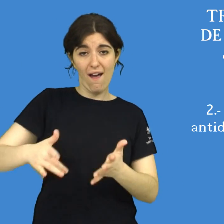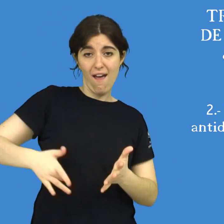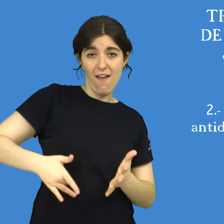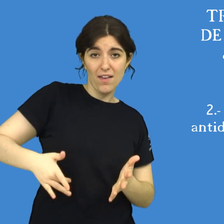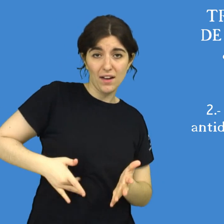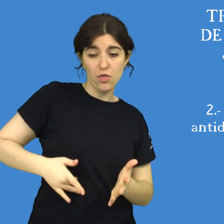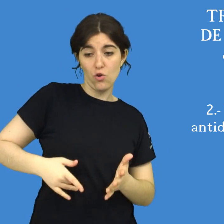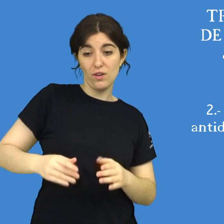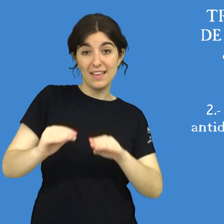hígado